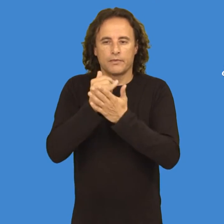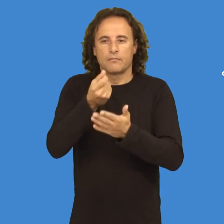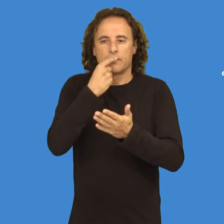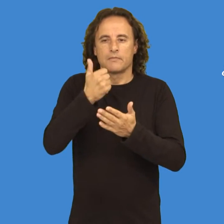droga